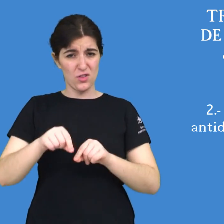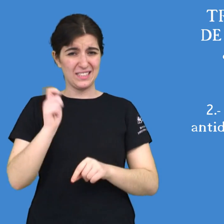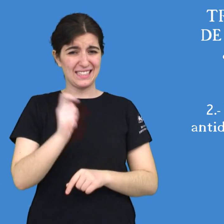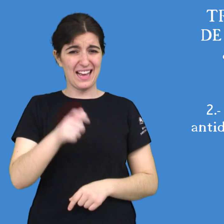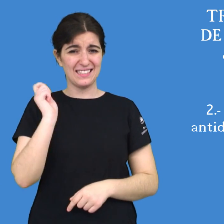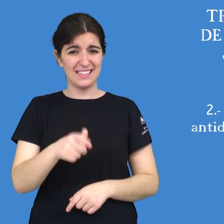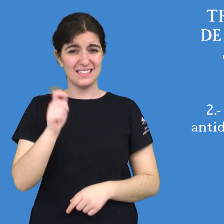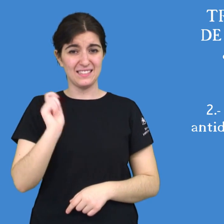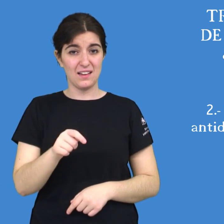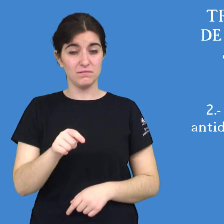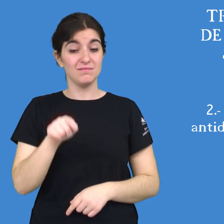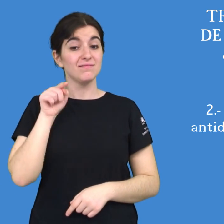frecuente